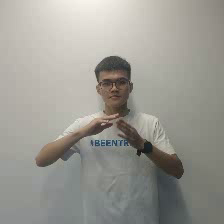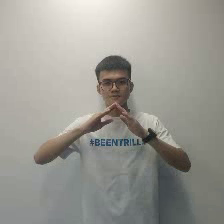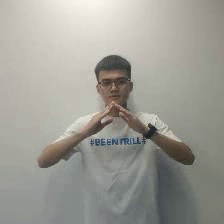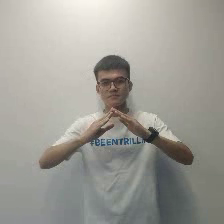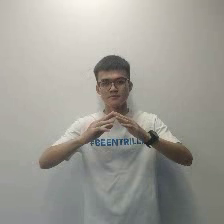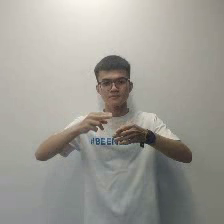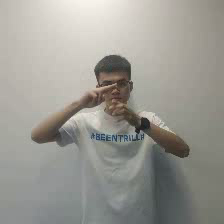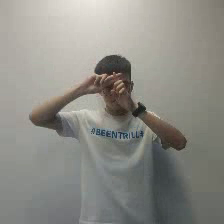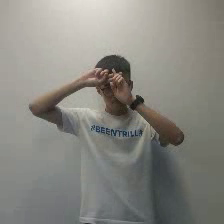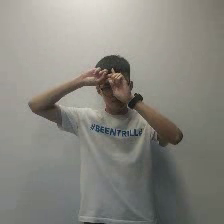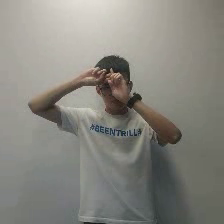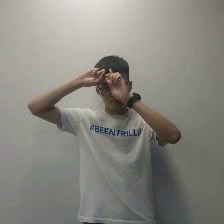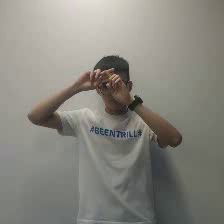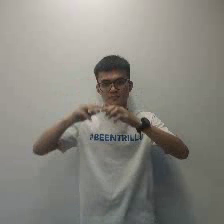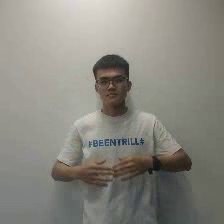Bệnh viện